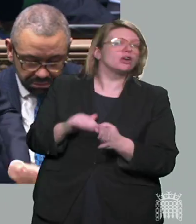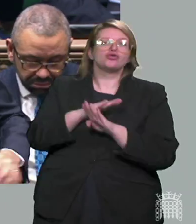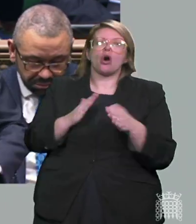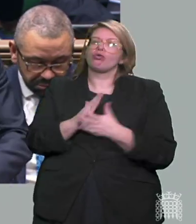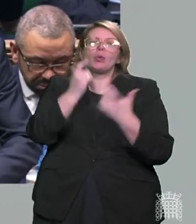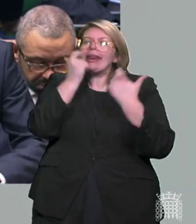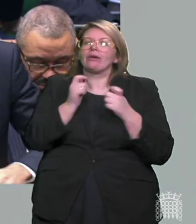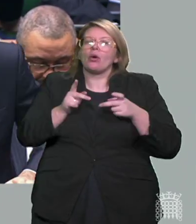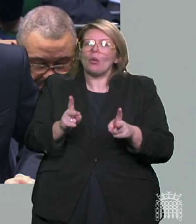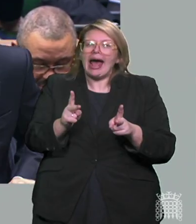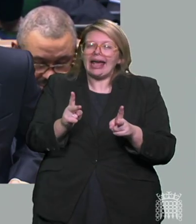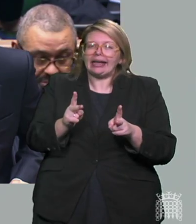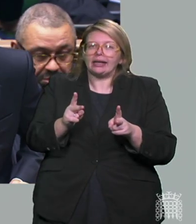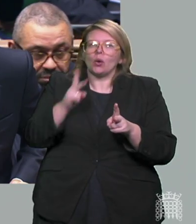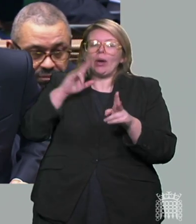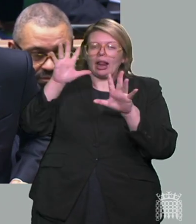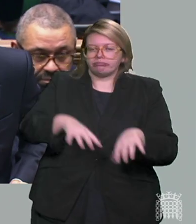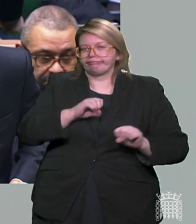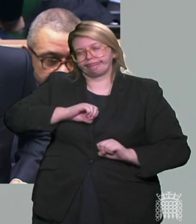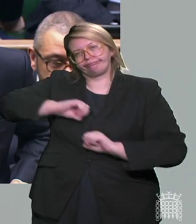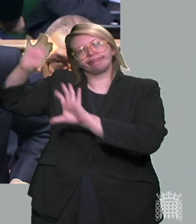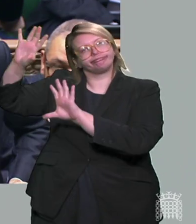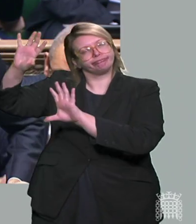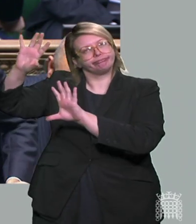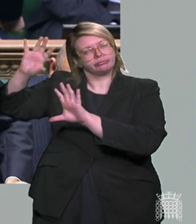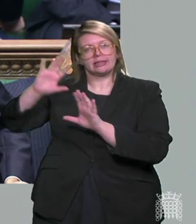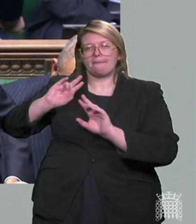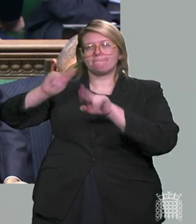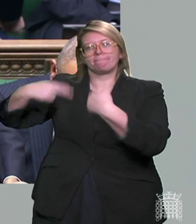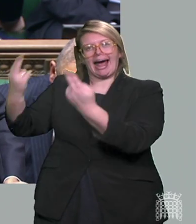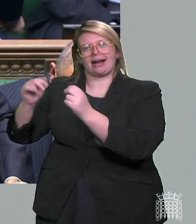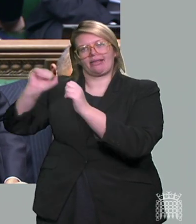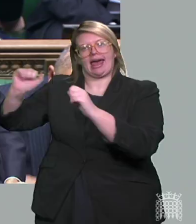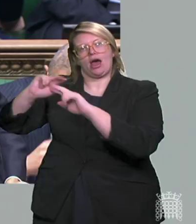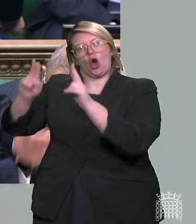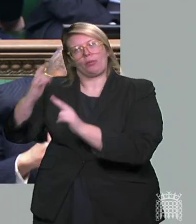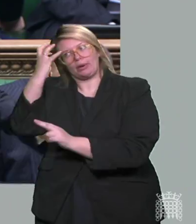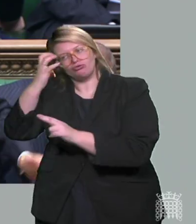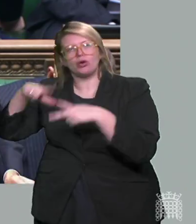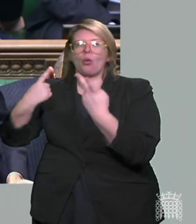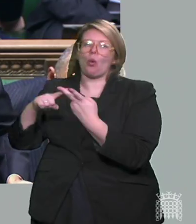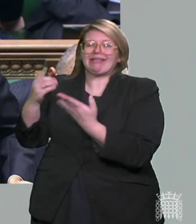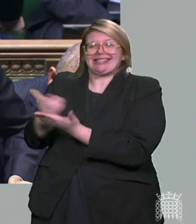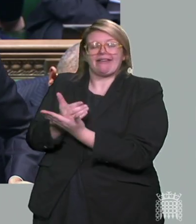Instead, they will be detained and removed to a country that they come from or to a safe third alternative.